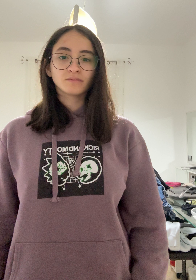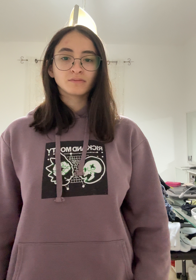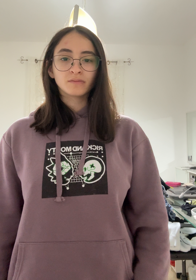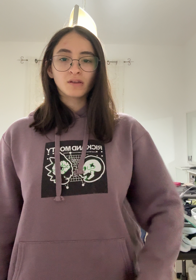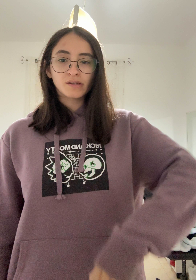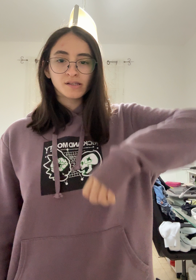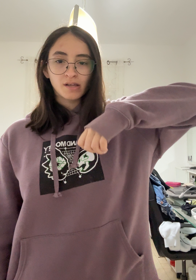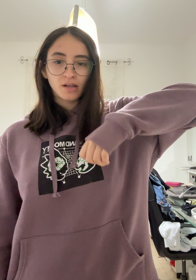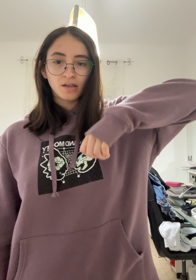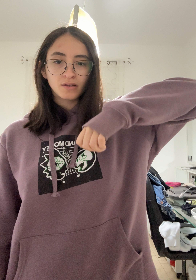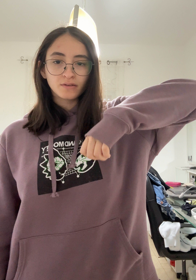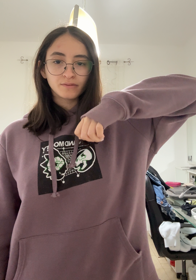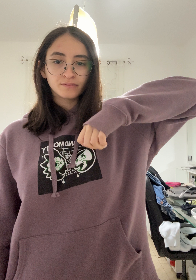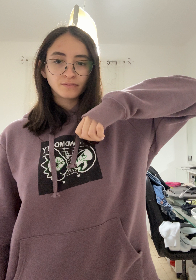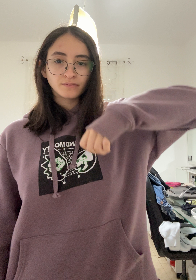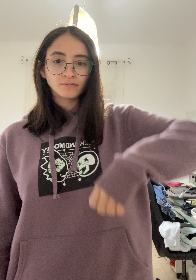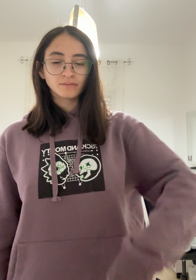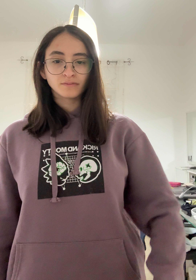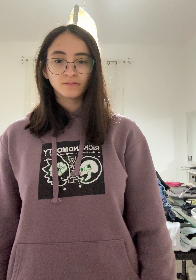שקית